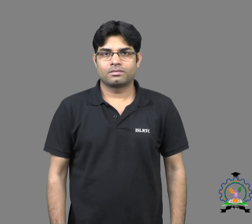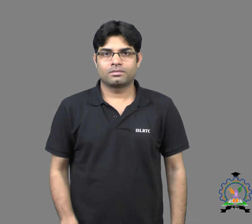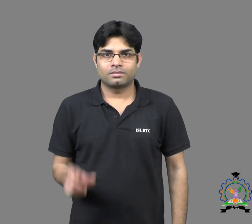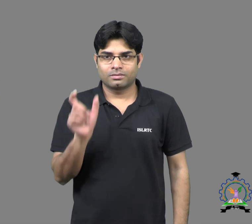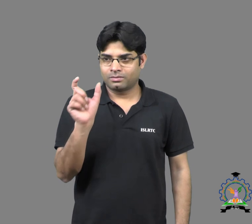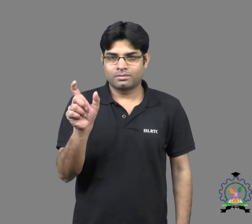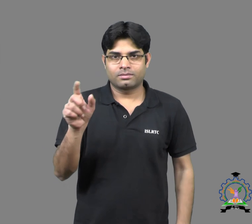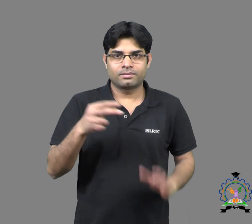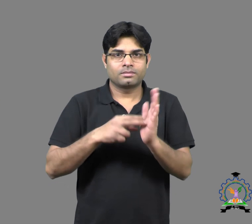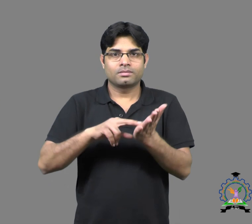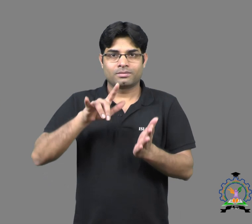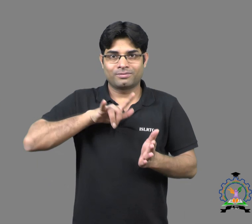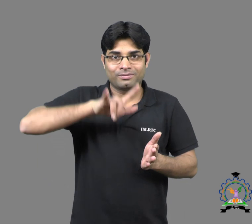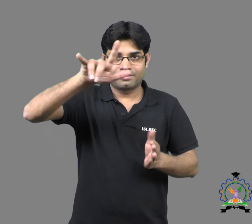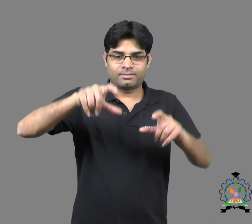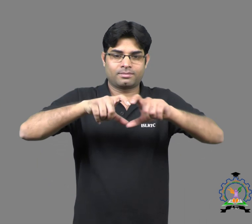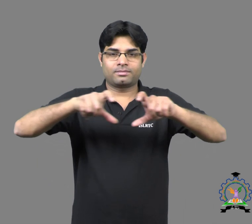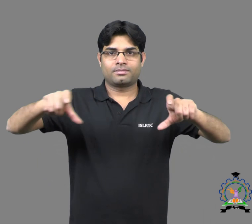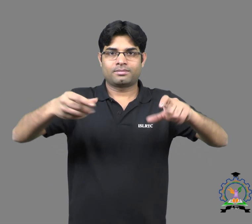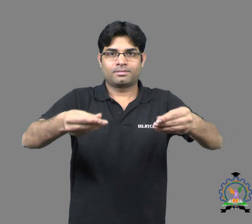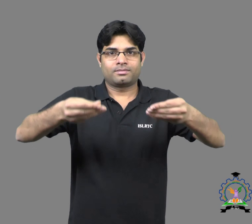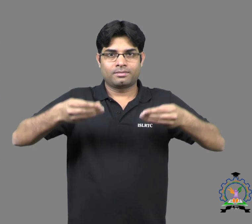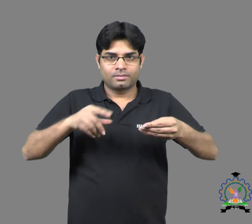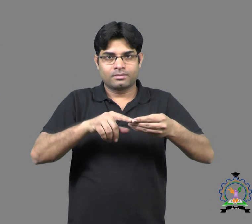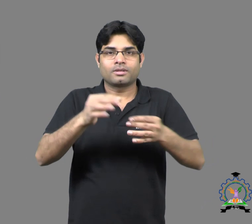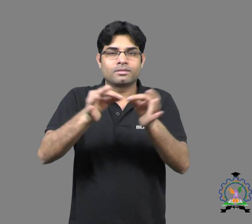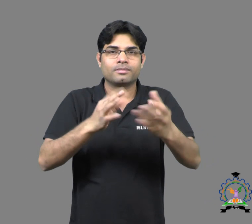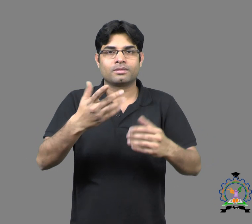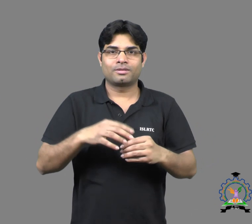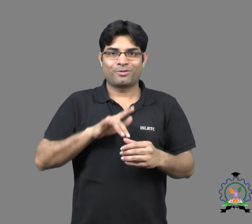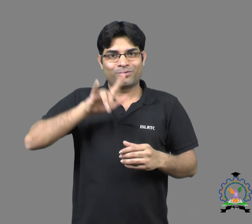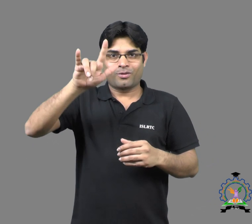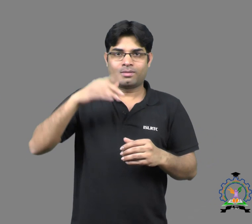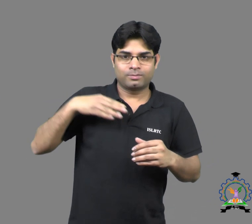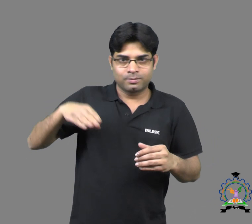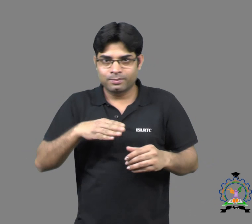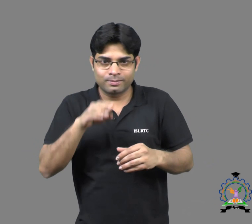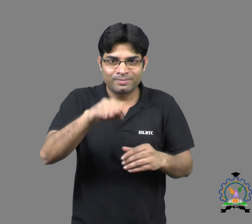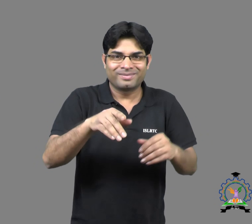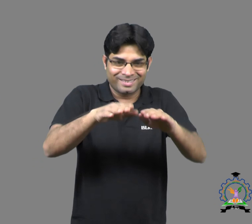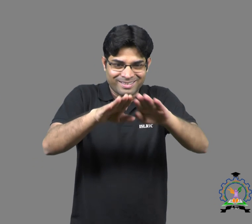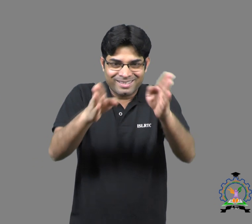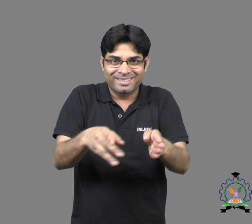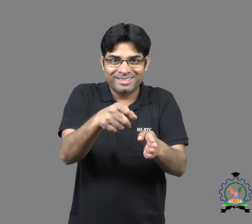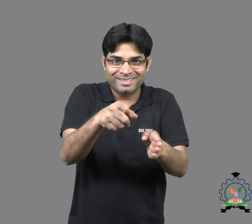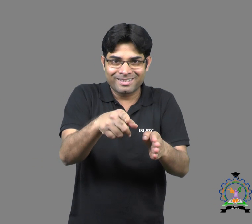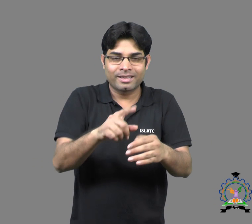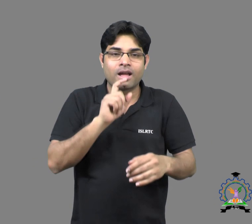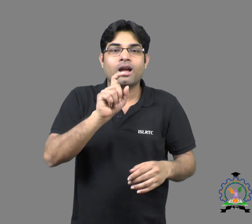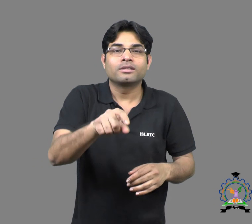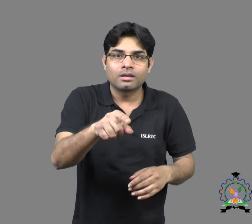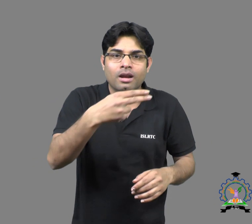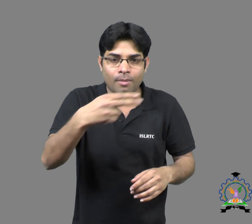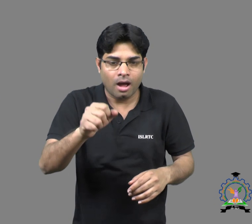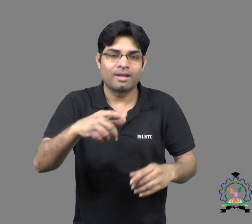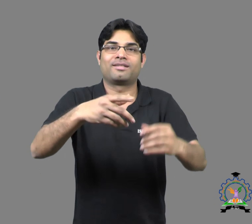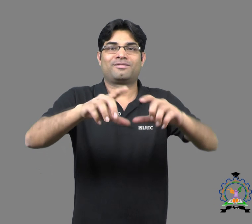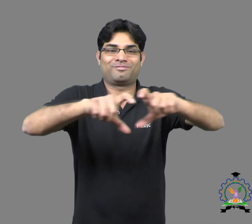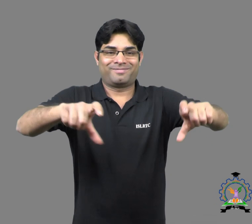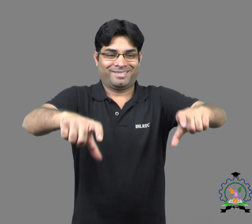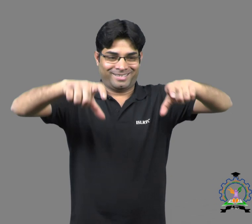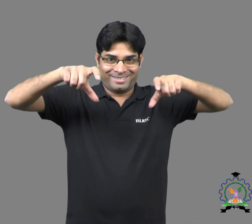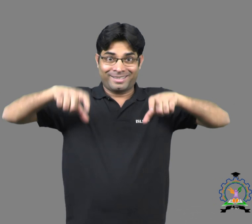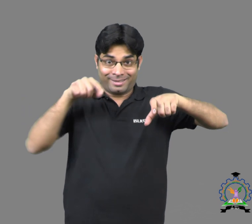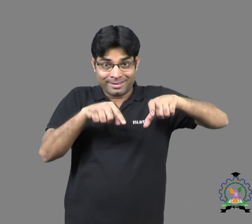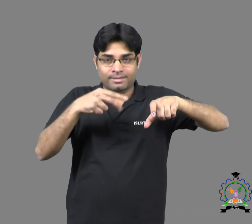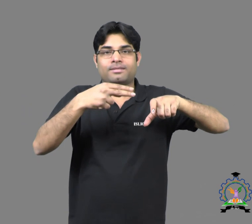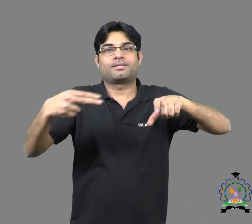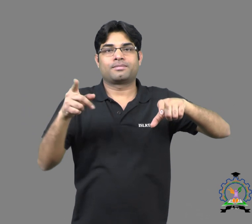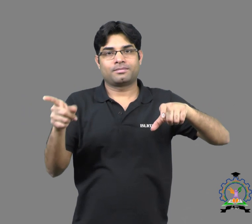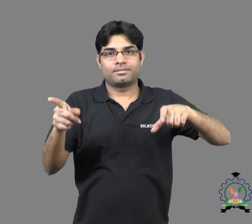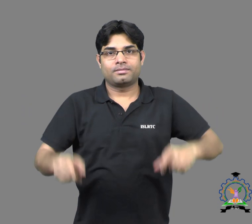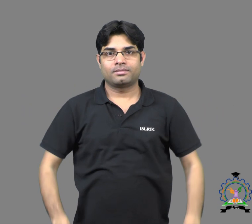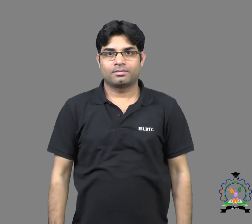Boarding Pass